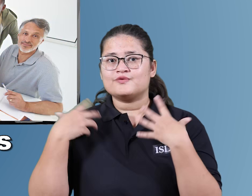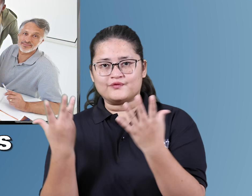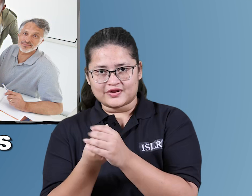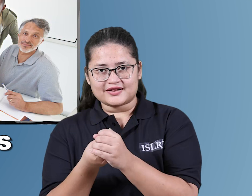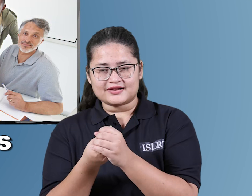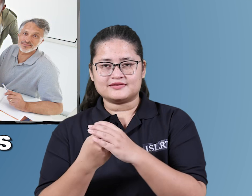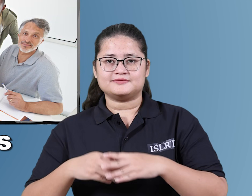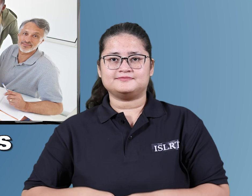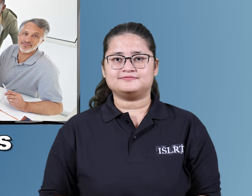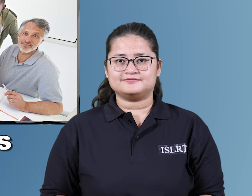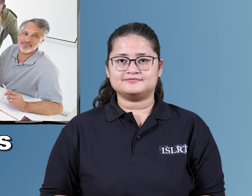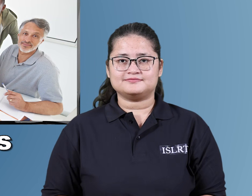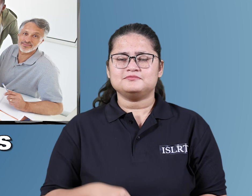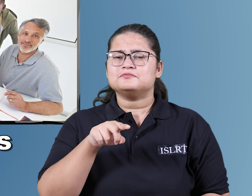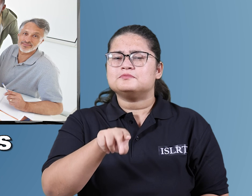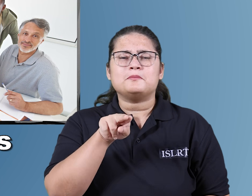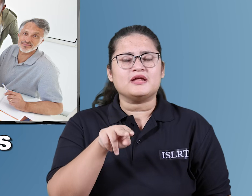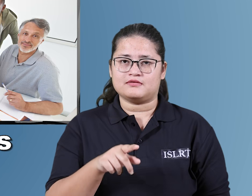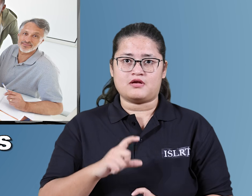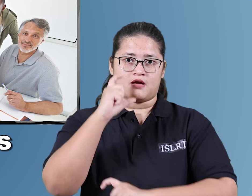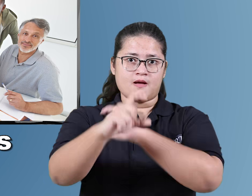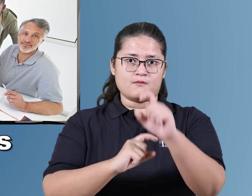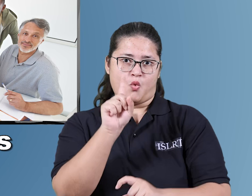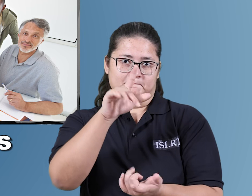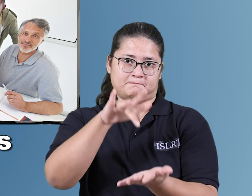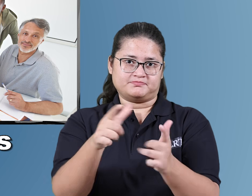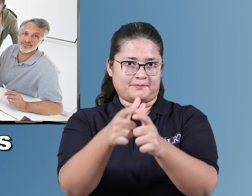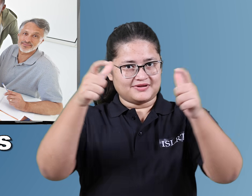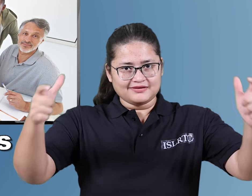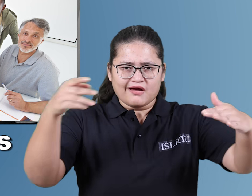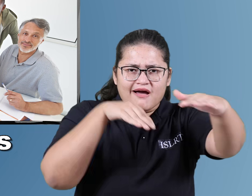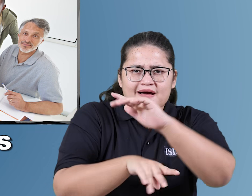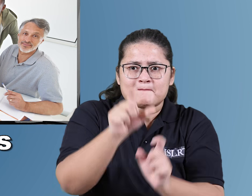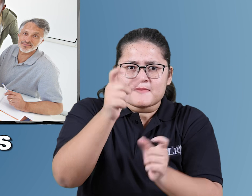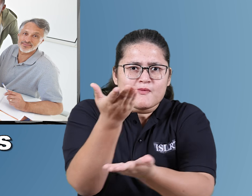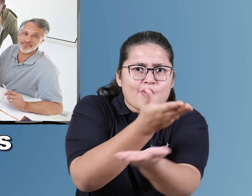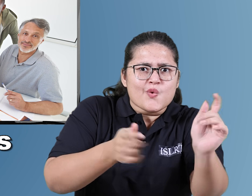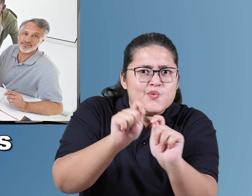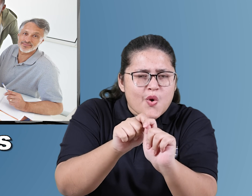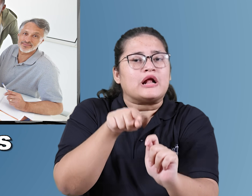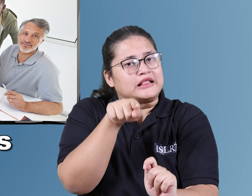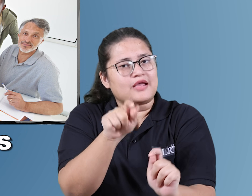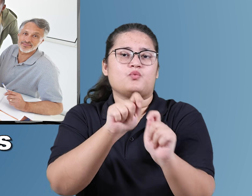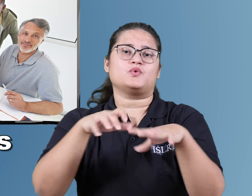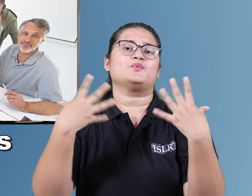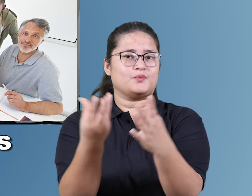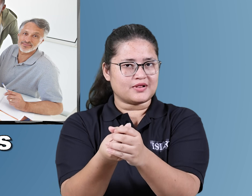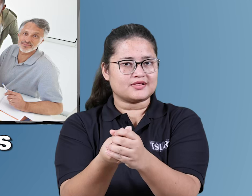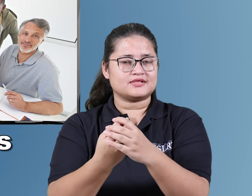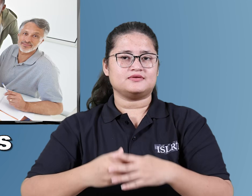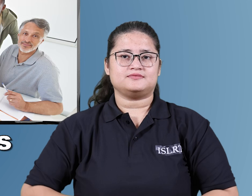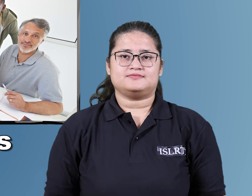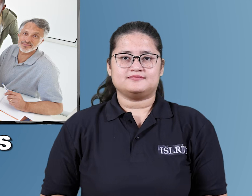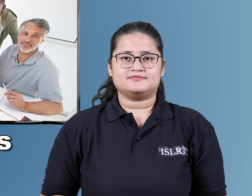Co-Workers People who work with one another typically in the same workplace.